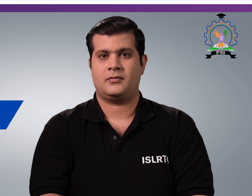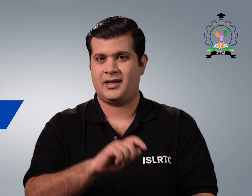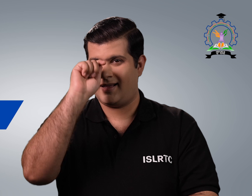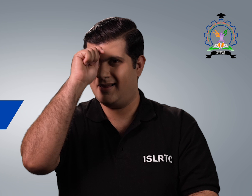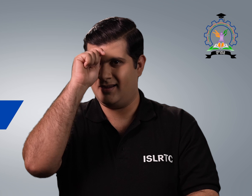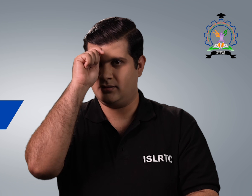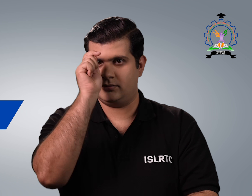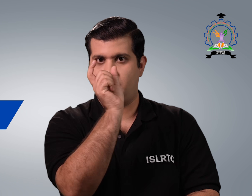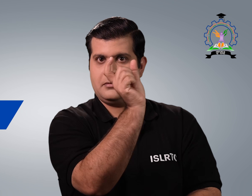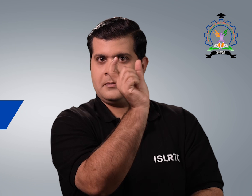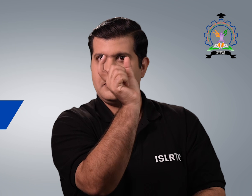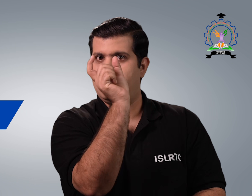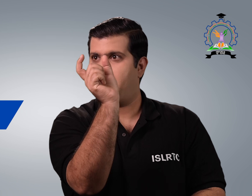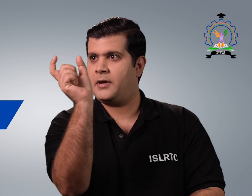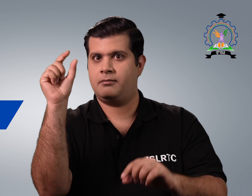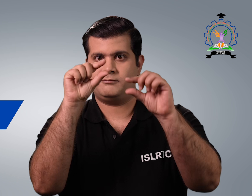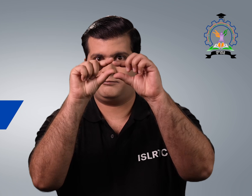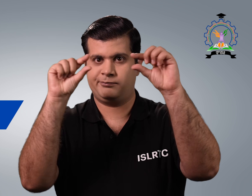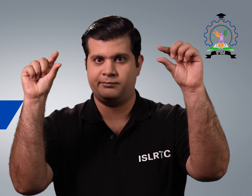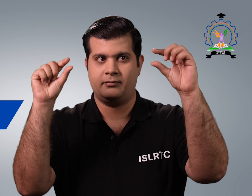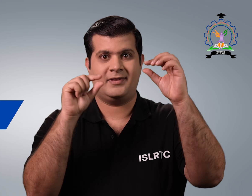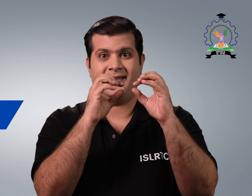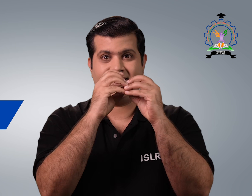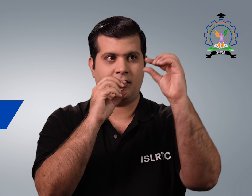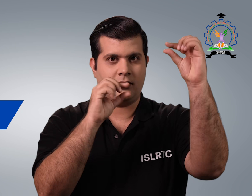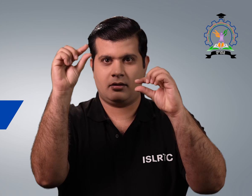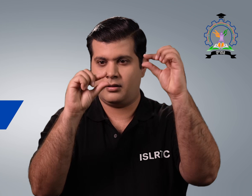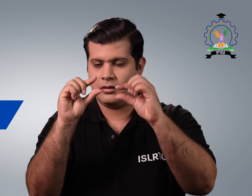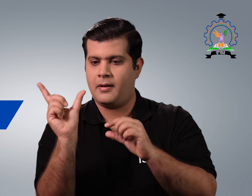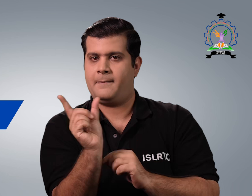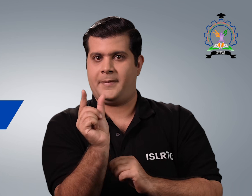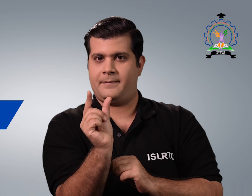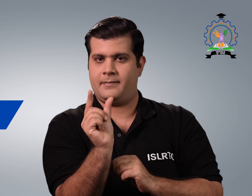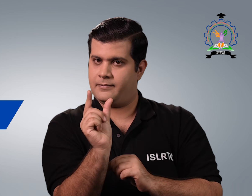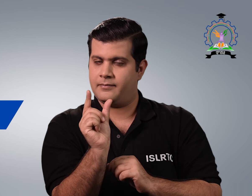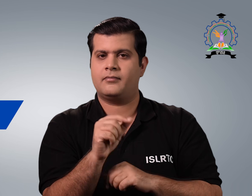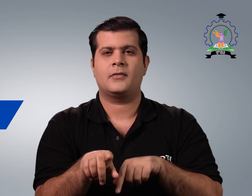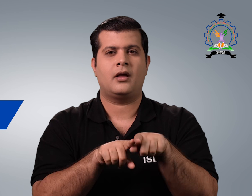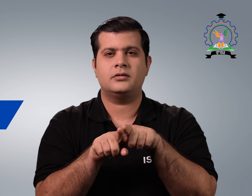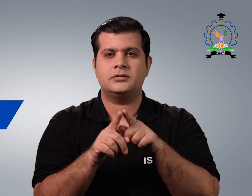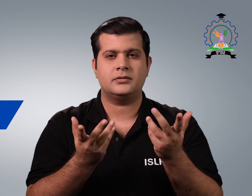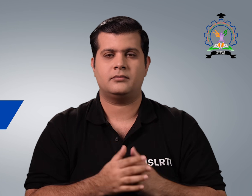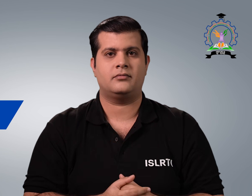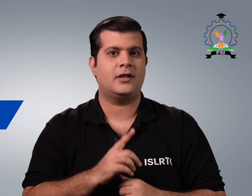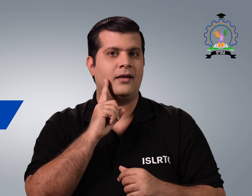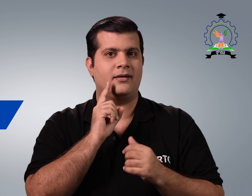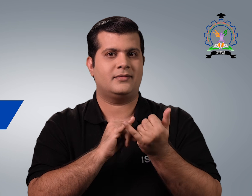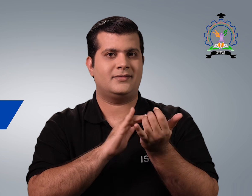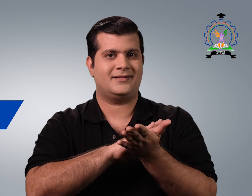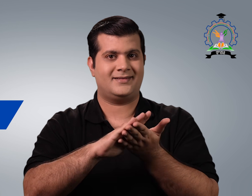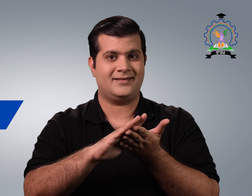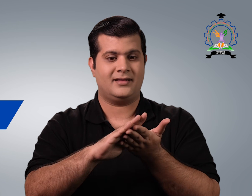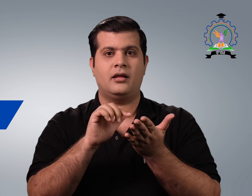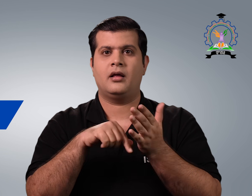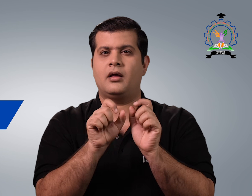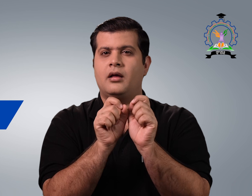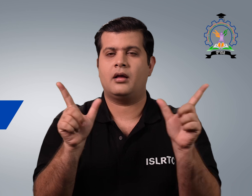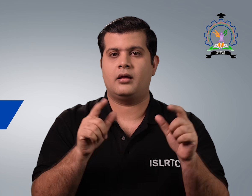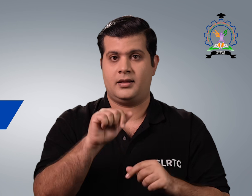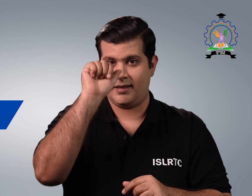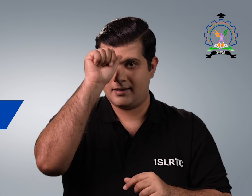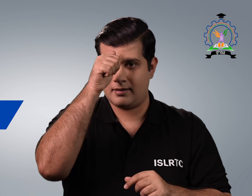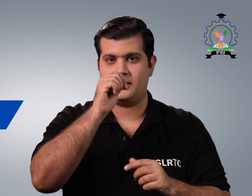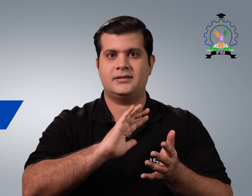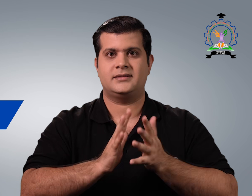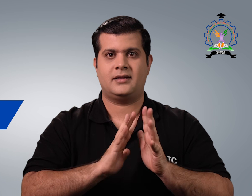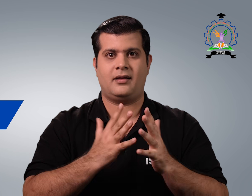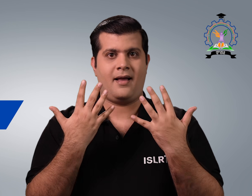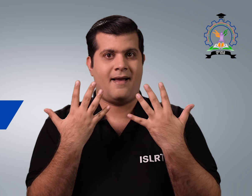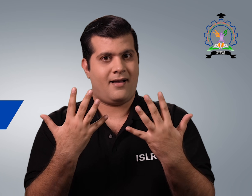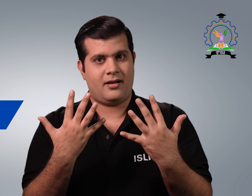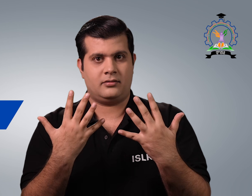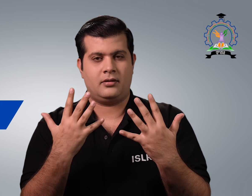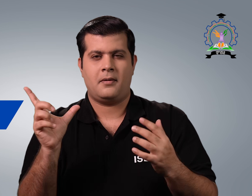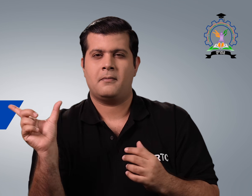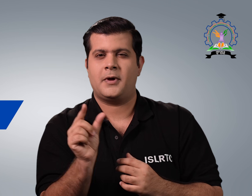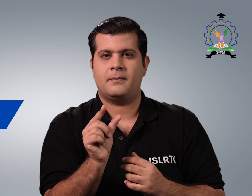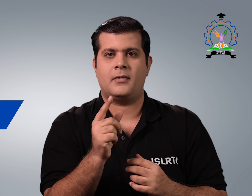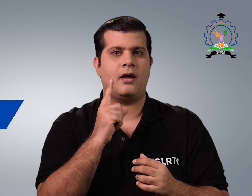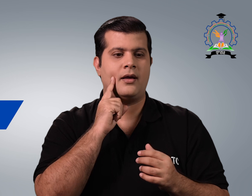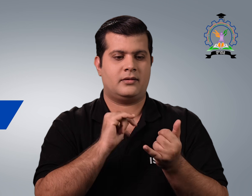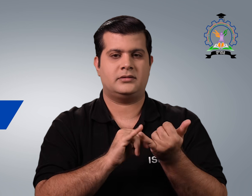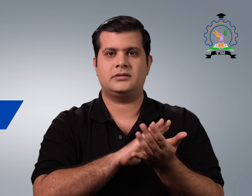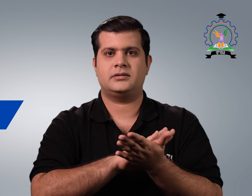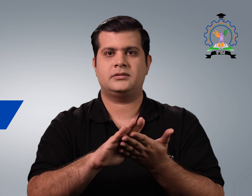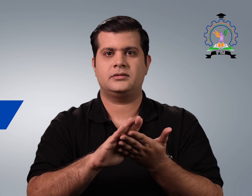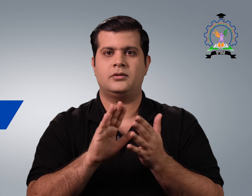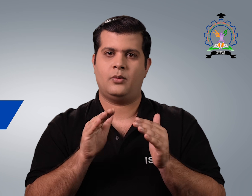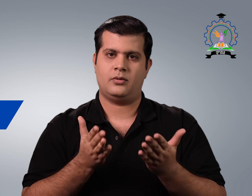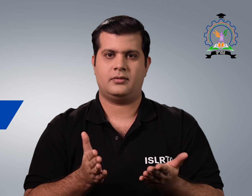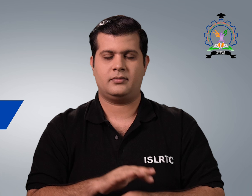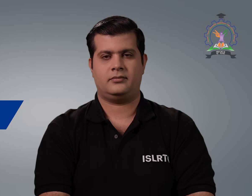A shortened form of a written English word or phrase used in place of the whole word or phrase. For example - ISH is the abreviation of India Signing Hands.